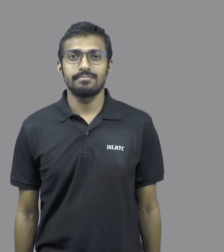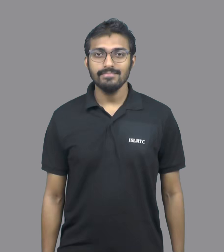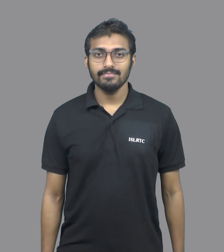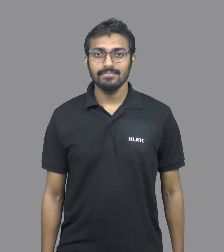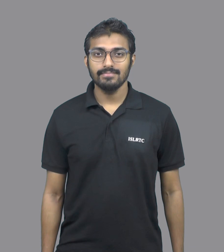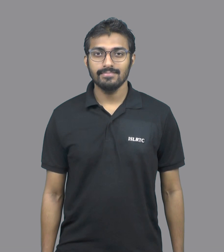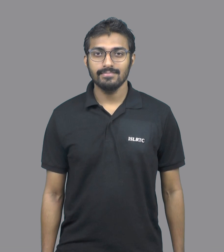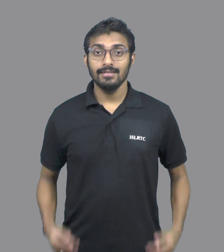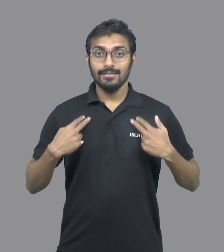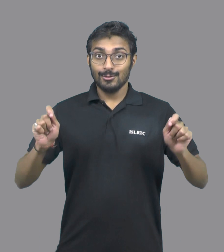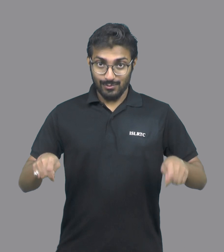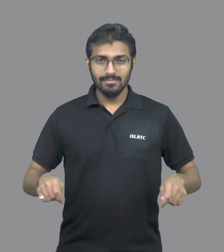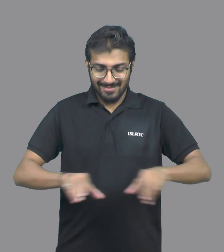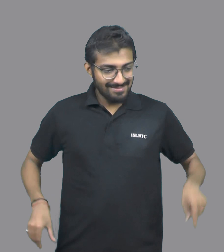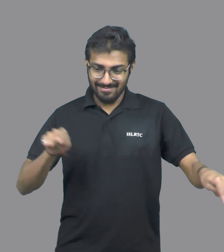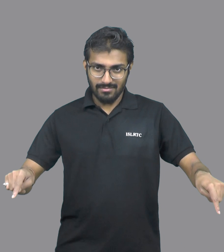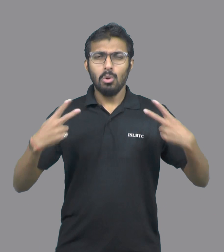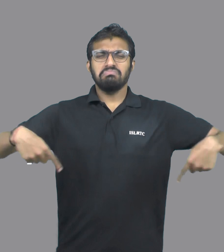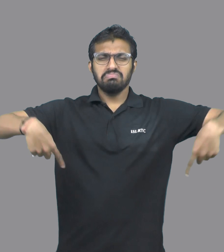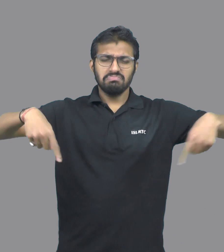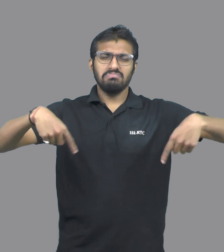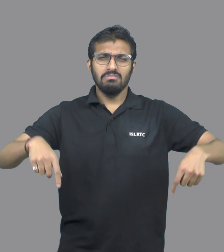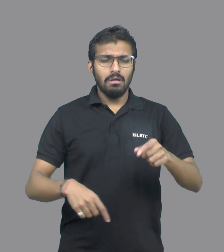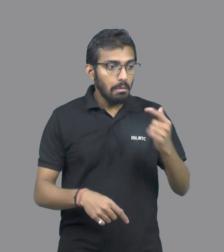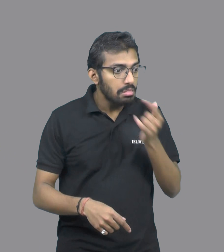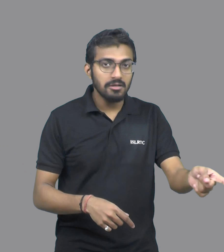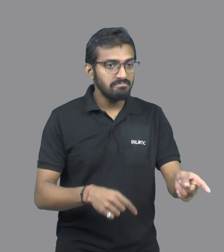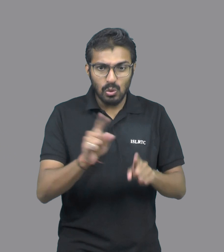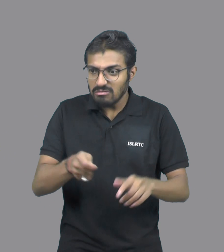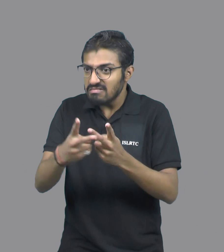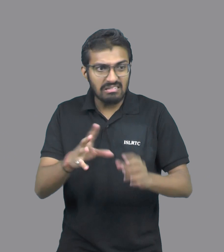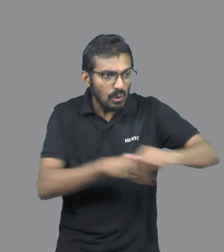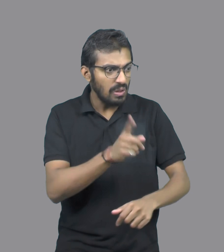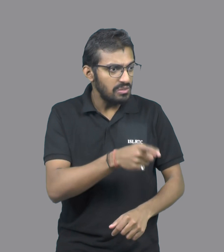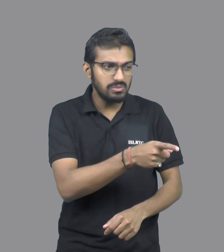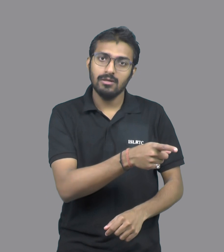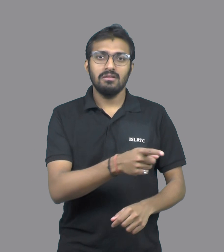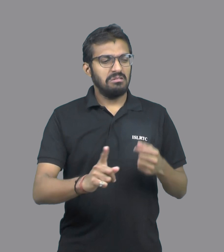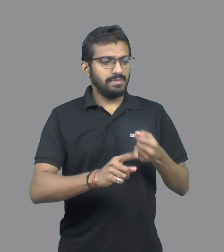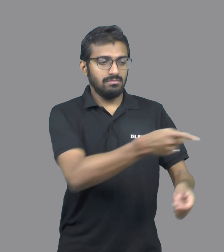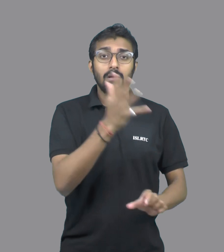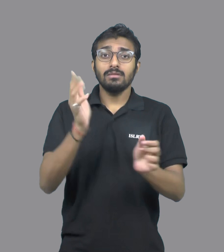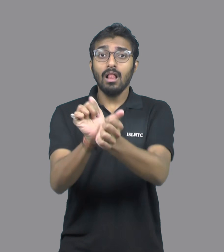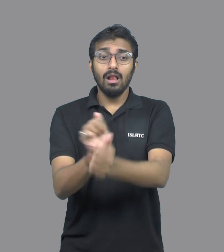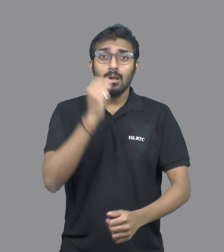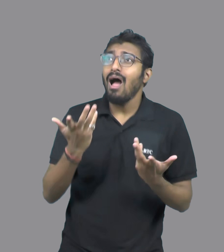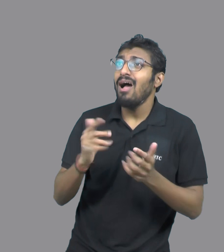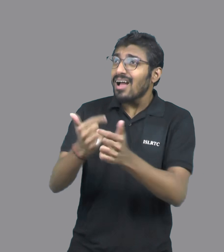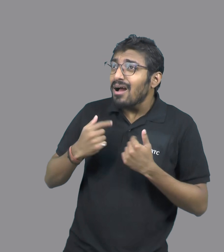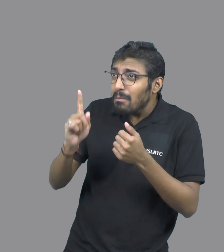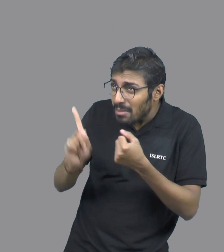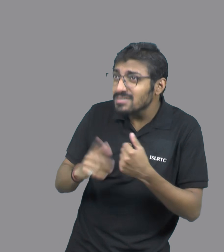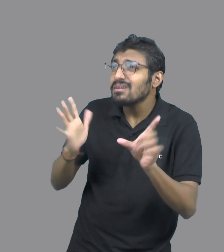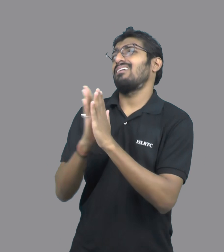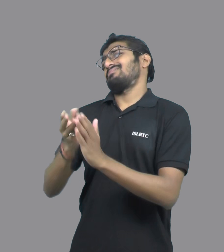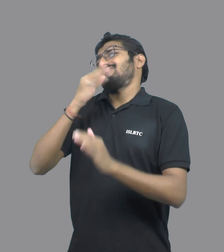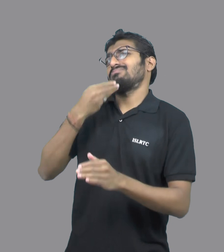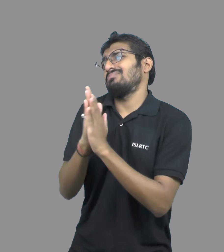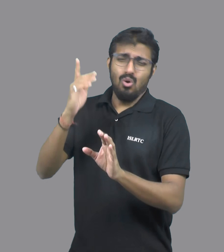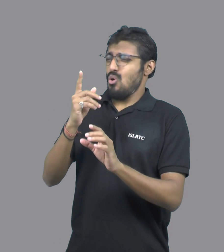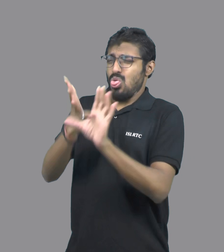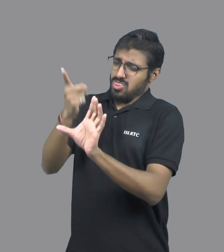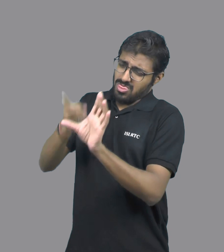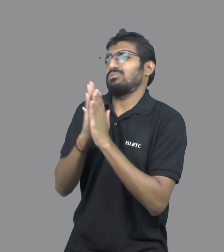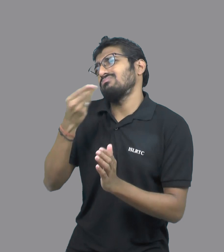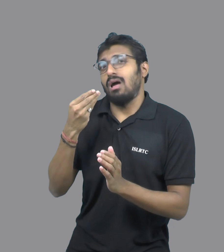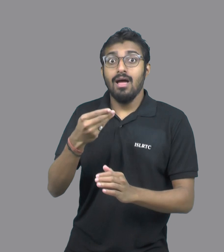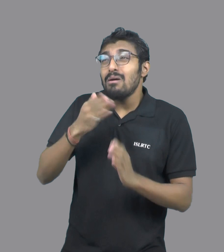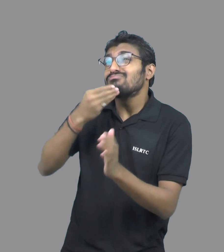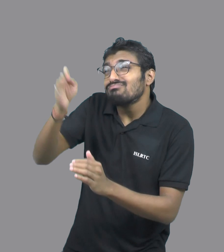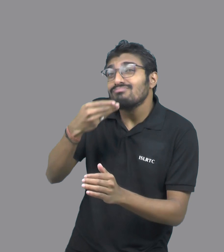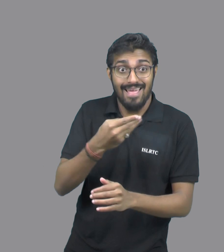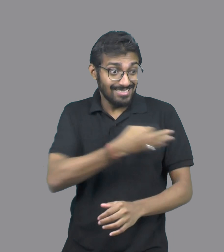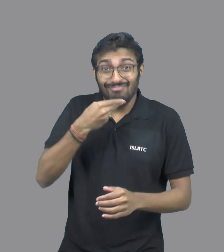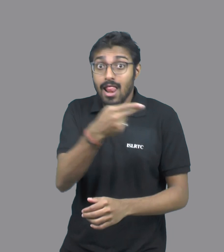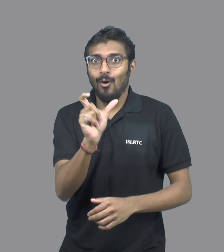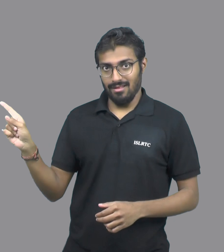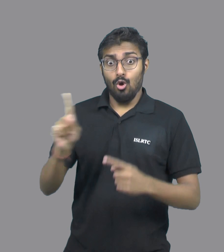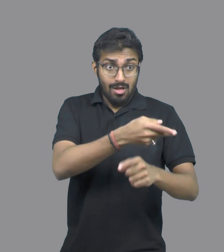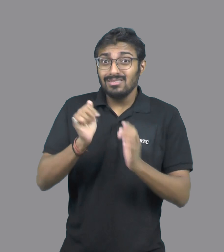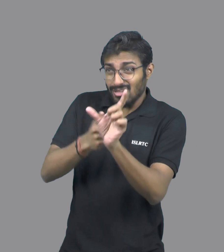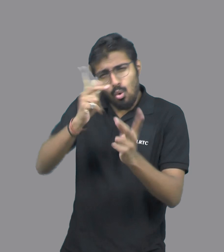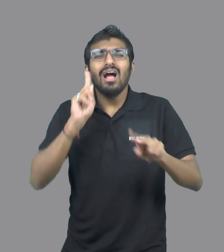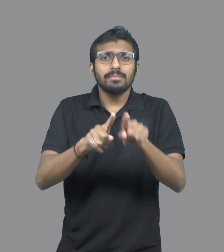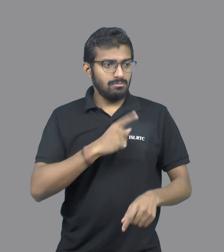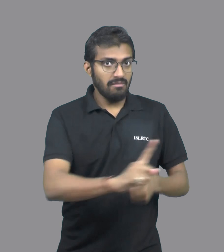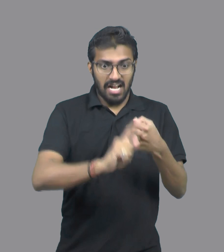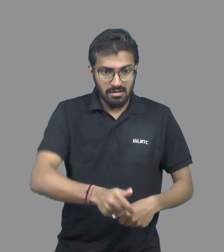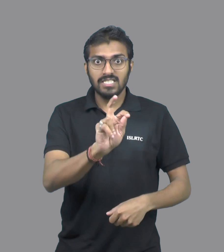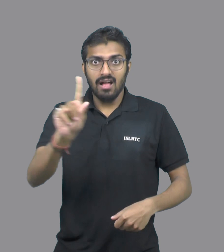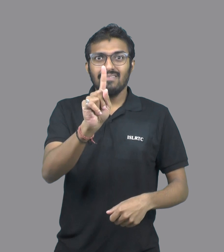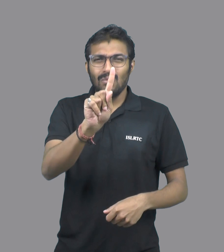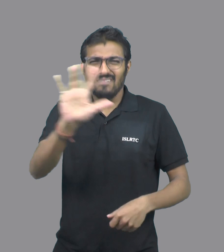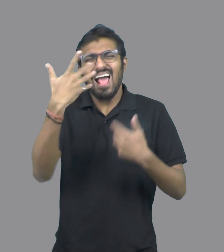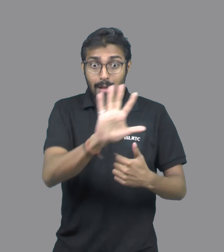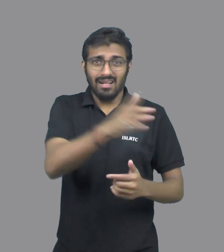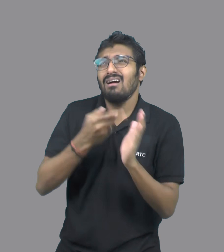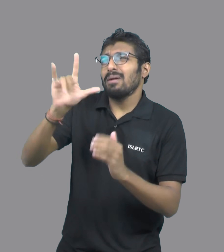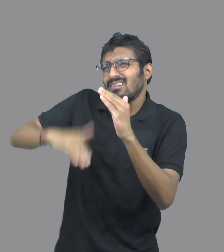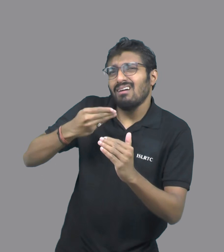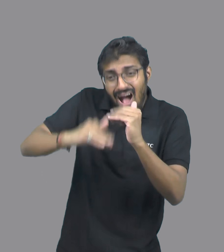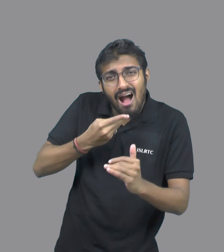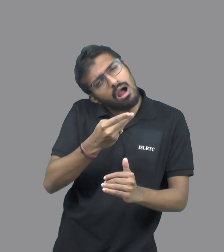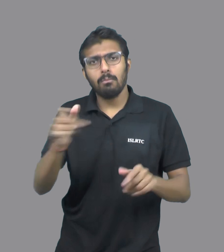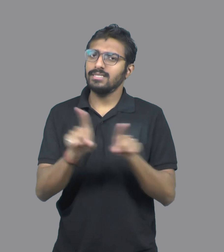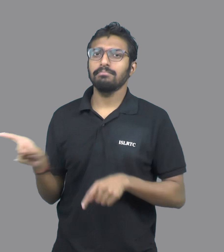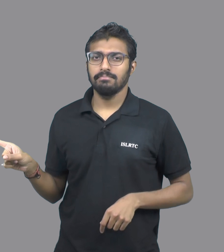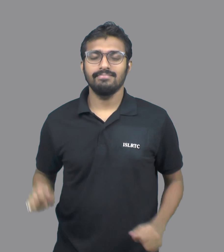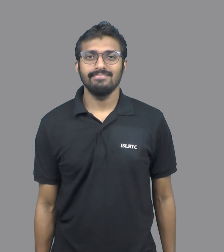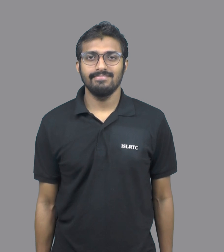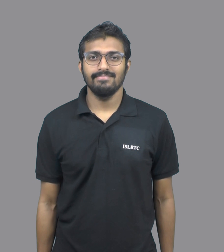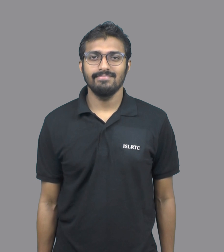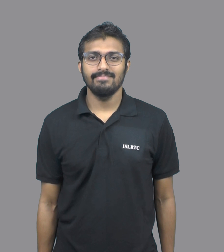Plea Bargain